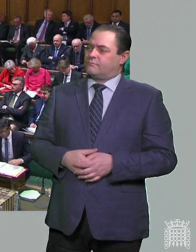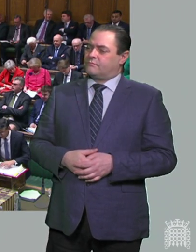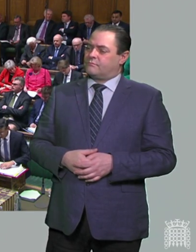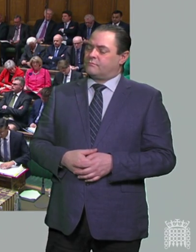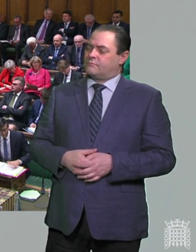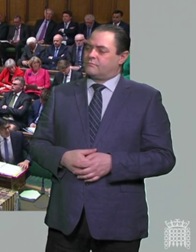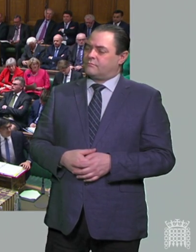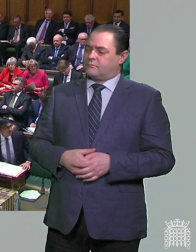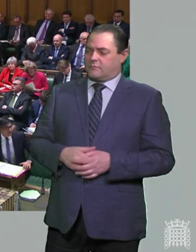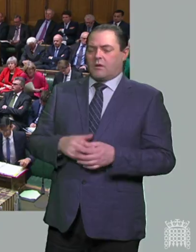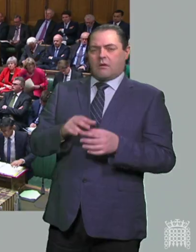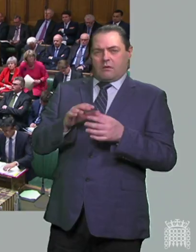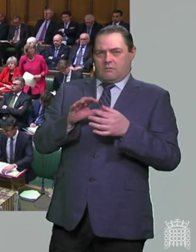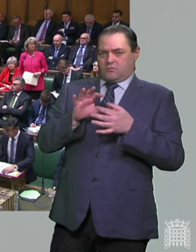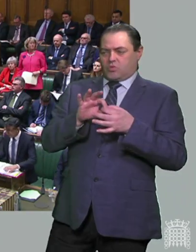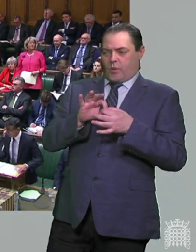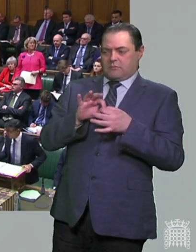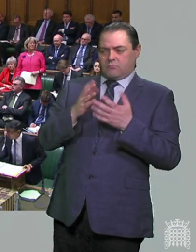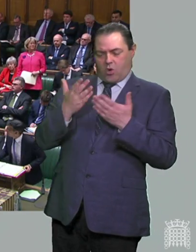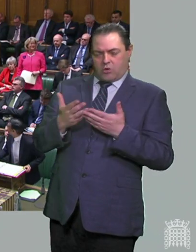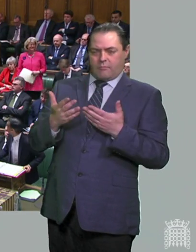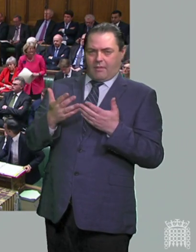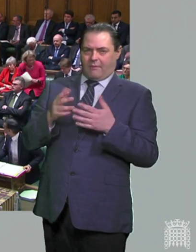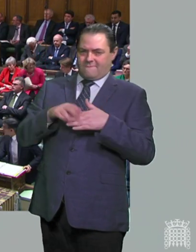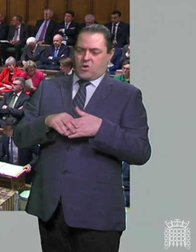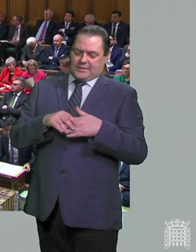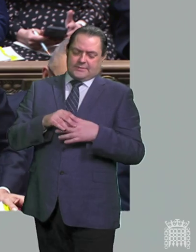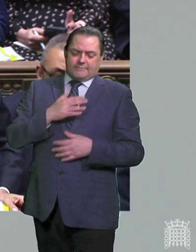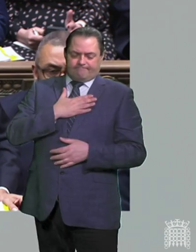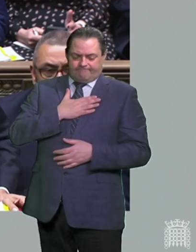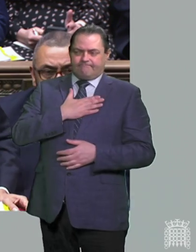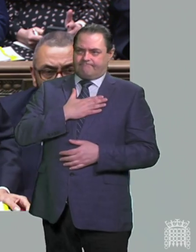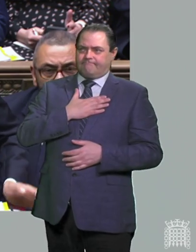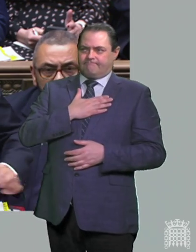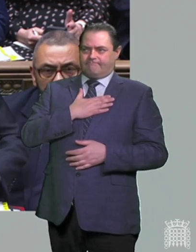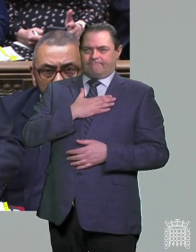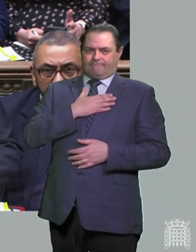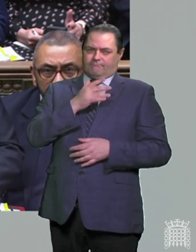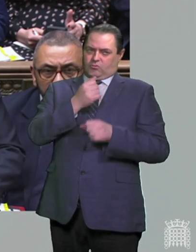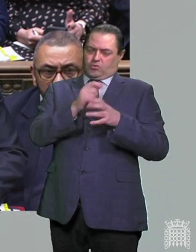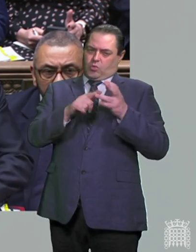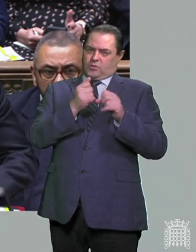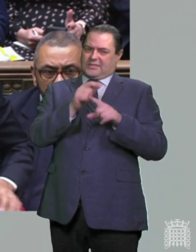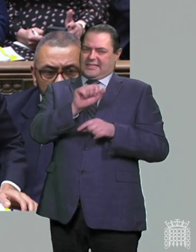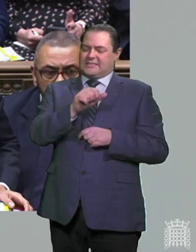I join my honourable Friend in sending my condolences, and those of the whole House, to George’s friends and family.